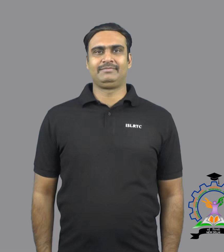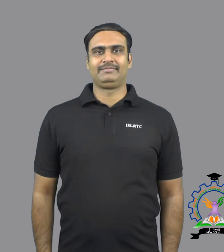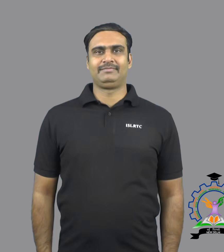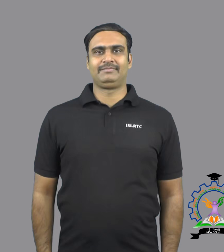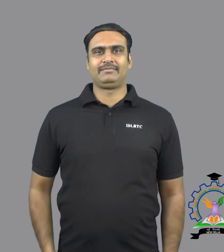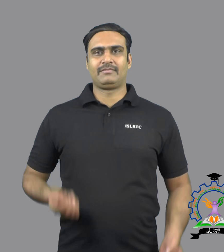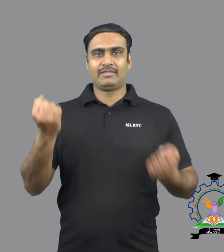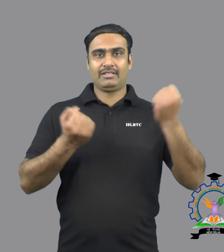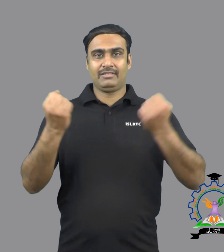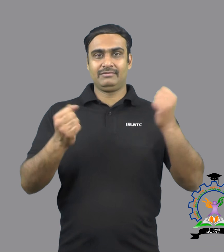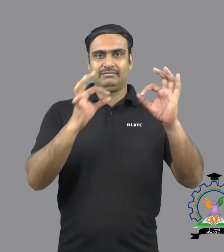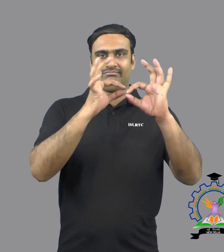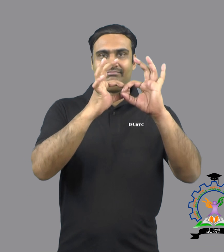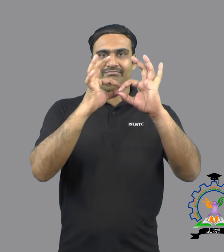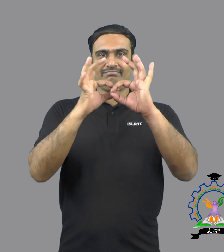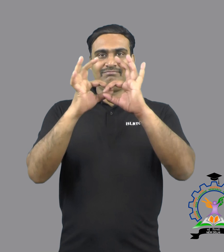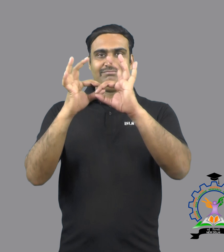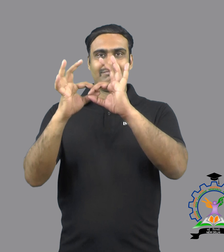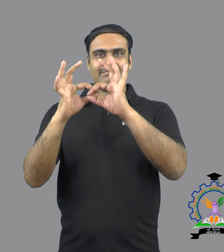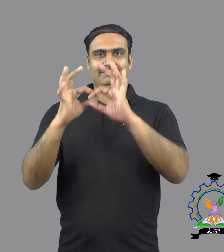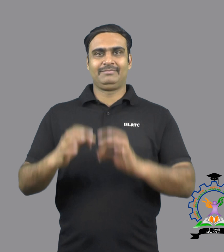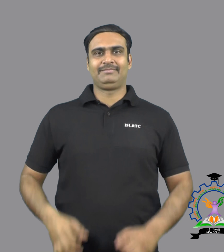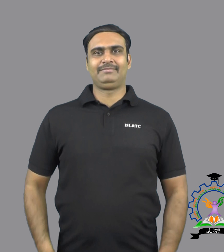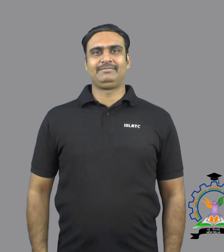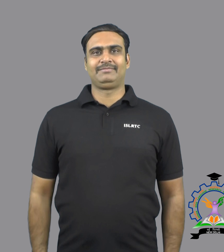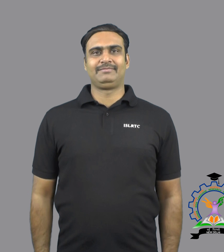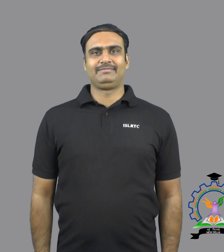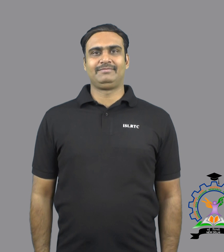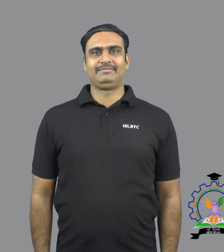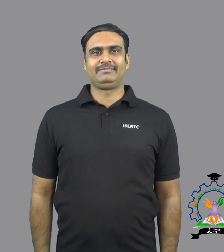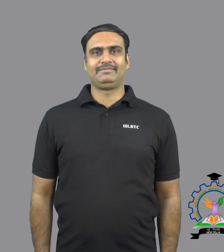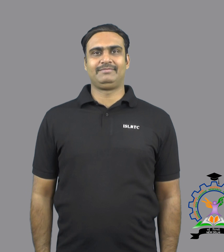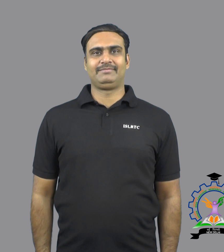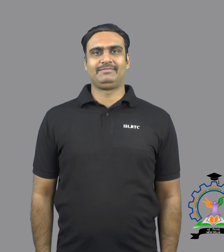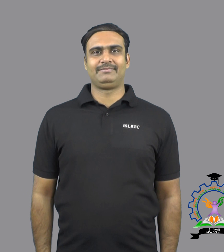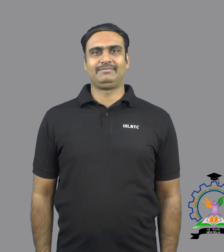Audi